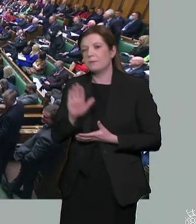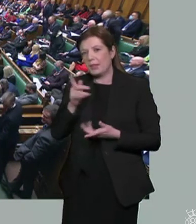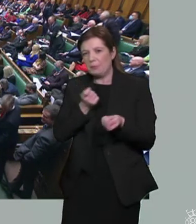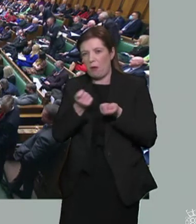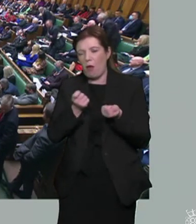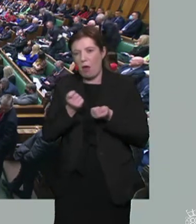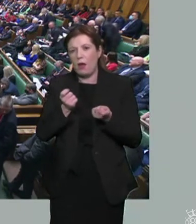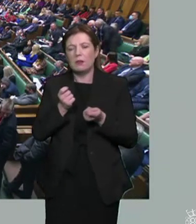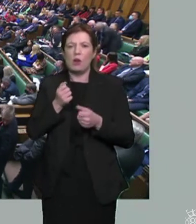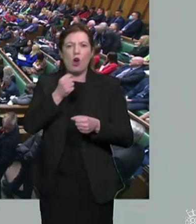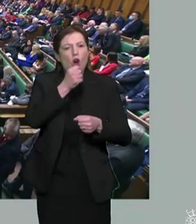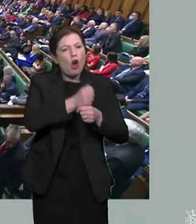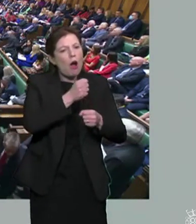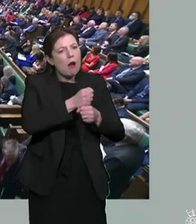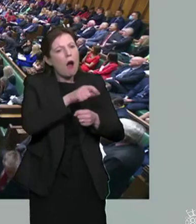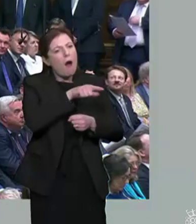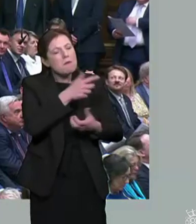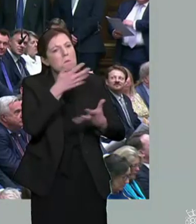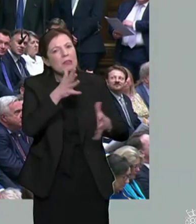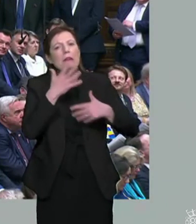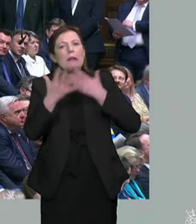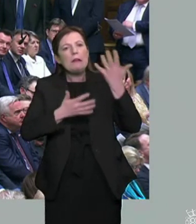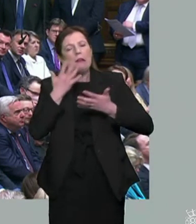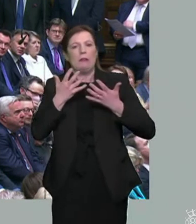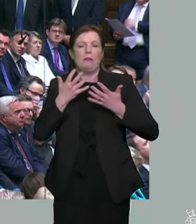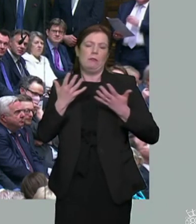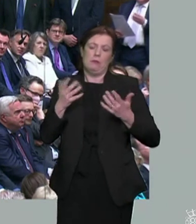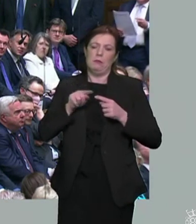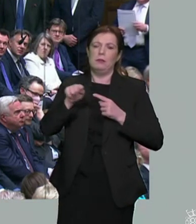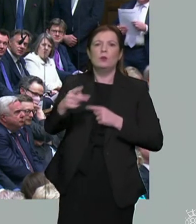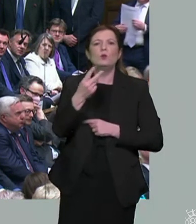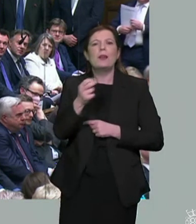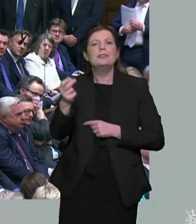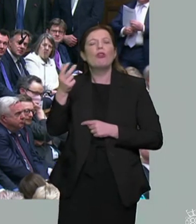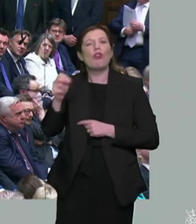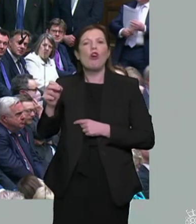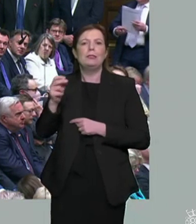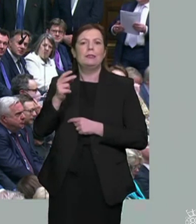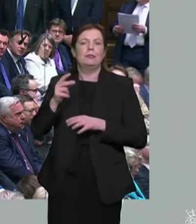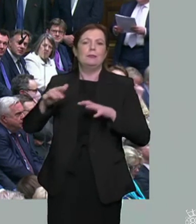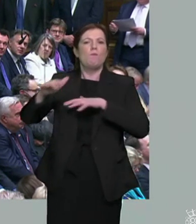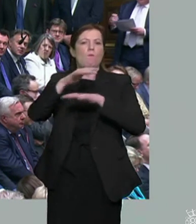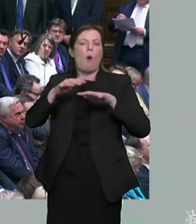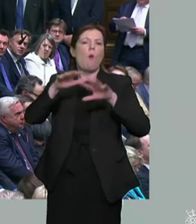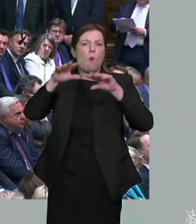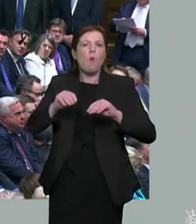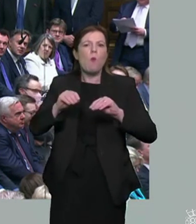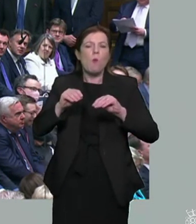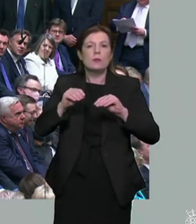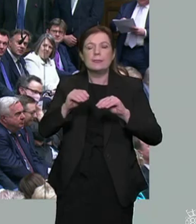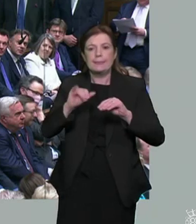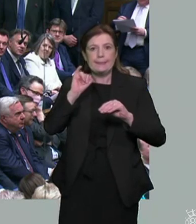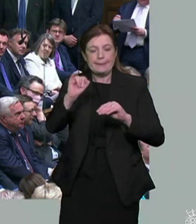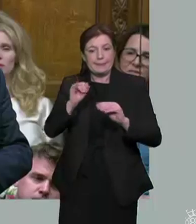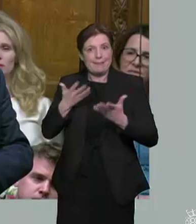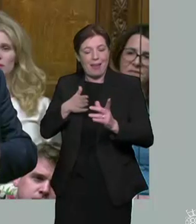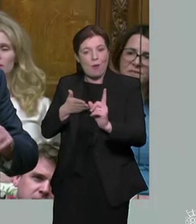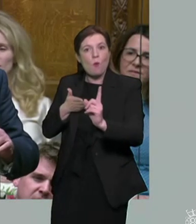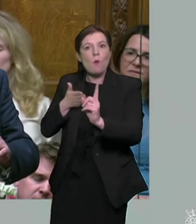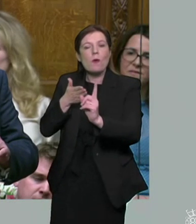I strongly support the Government’s intention to make England smoke-free by 2030, but on the current trajectory we are going to miss that target.